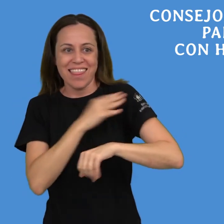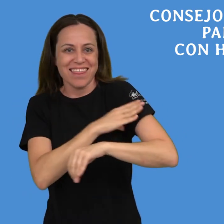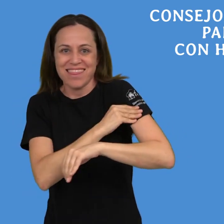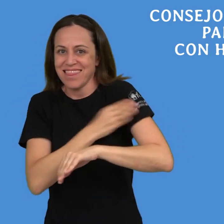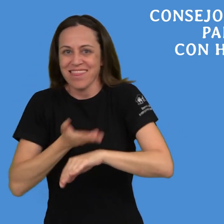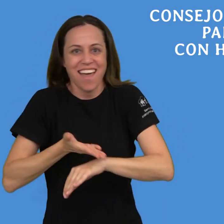tensión